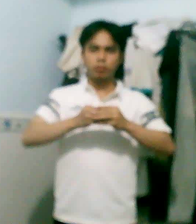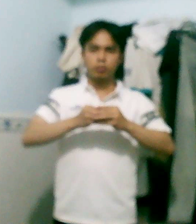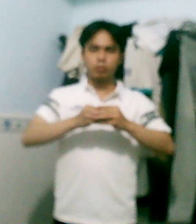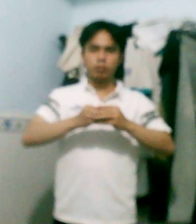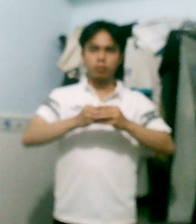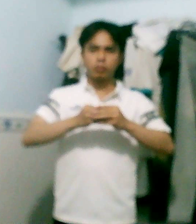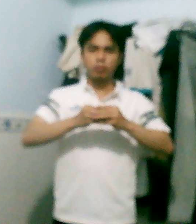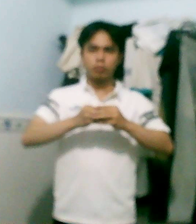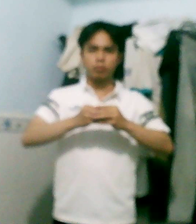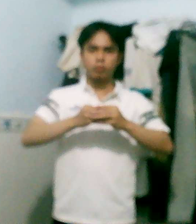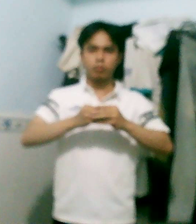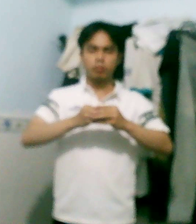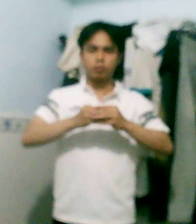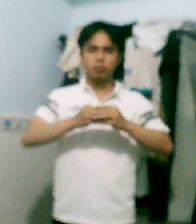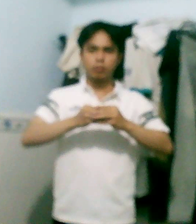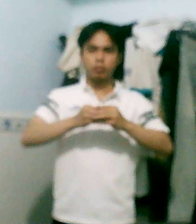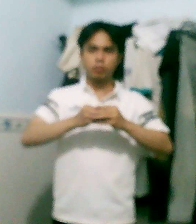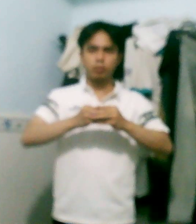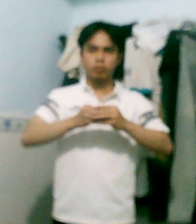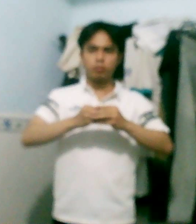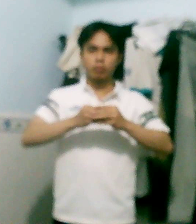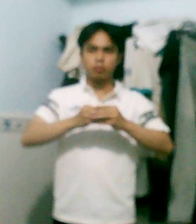nhom